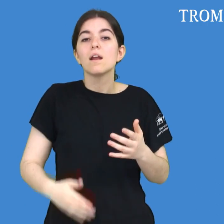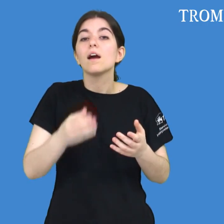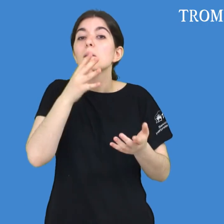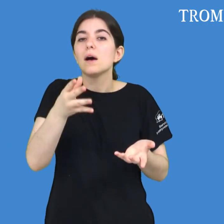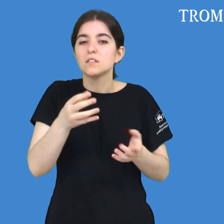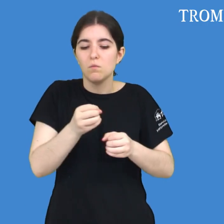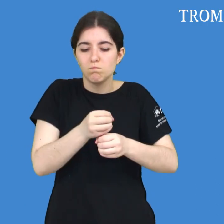motivo